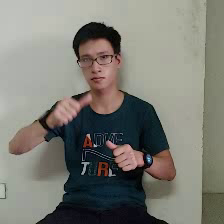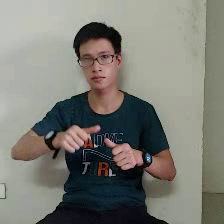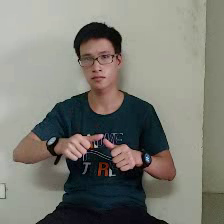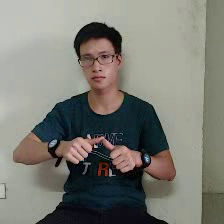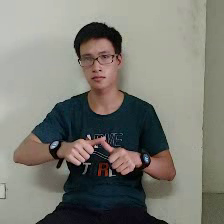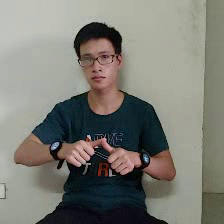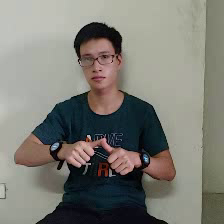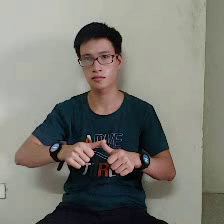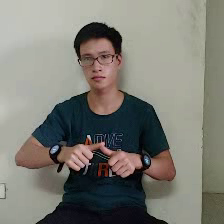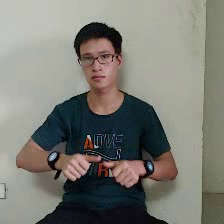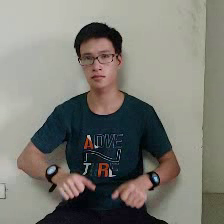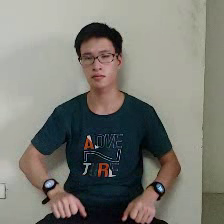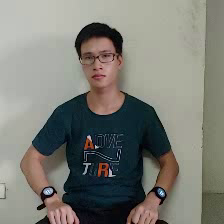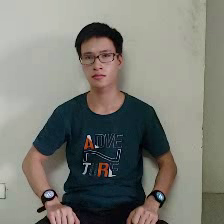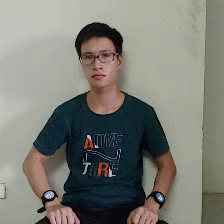Nhớ